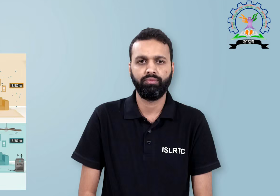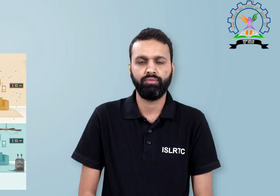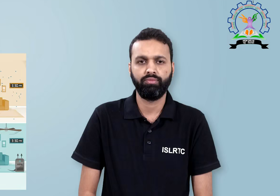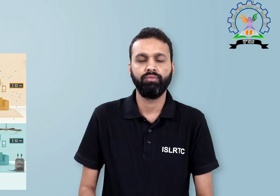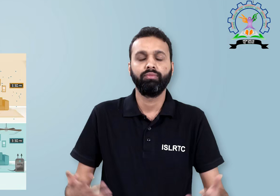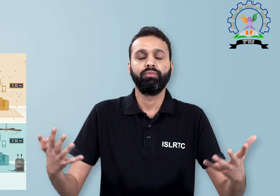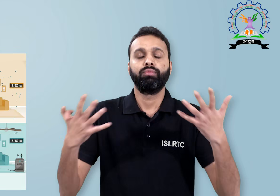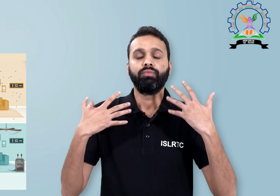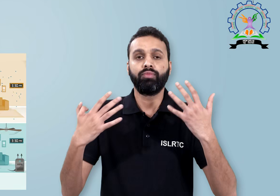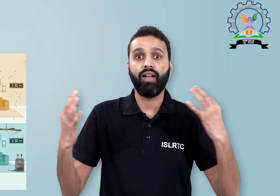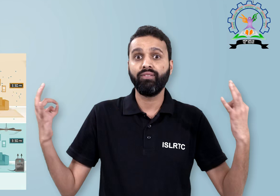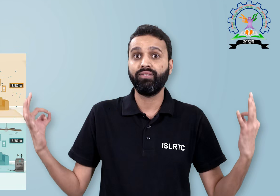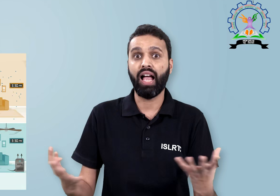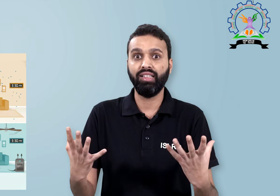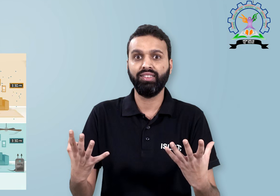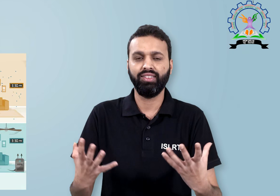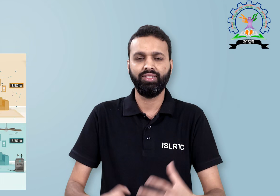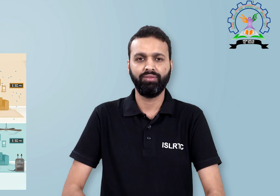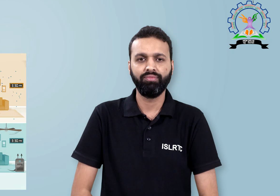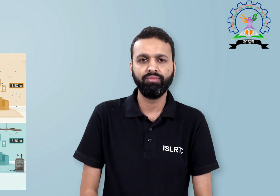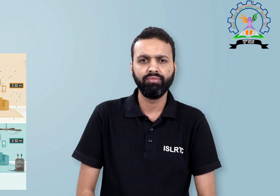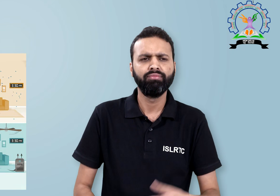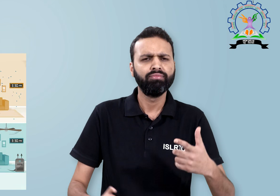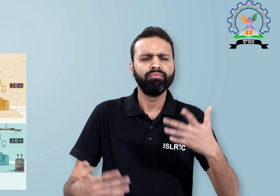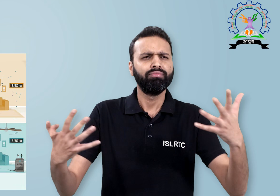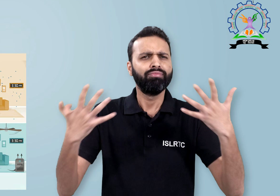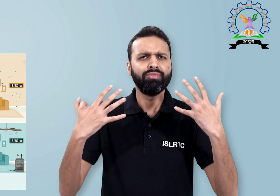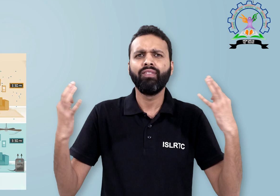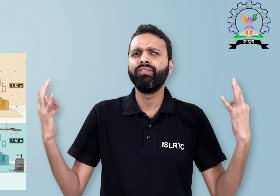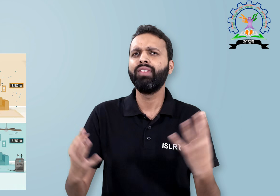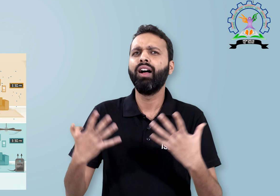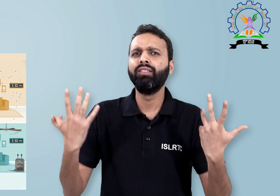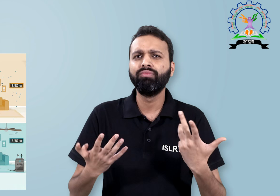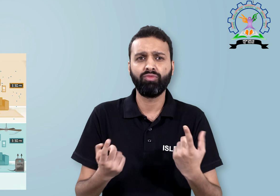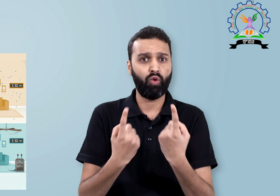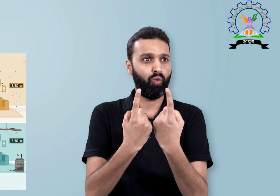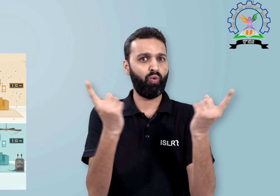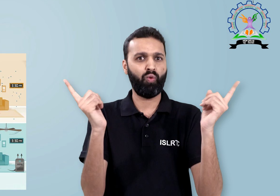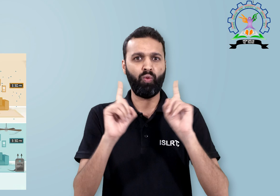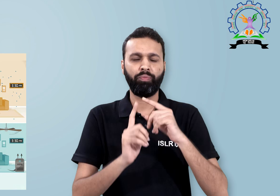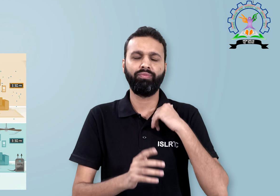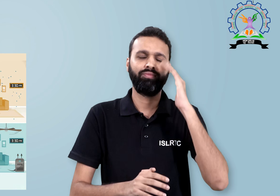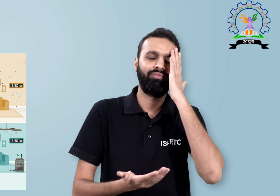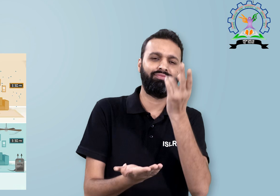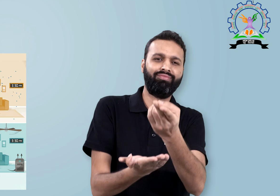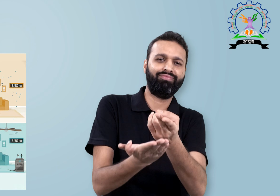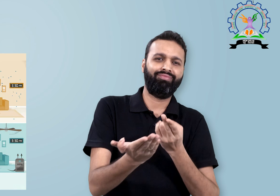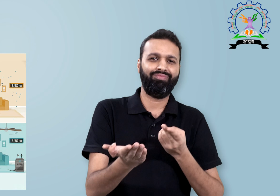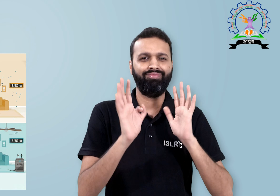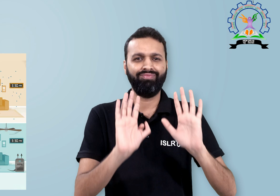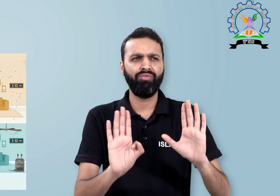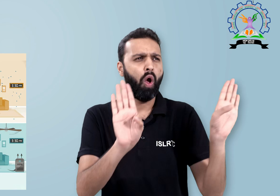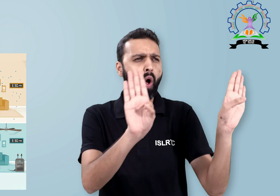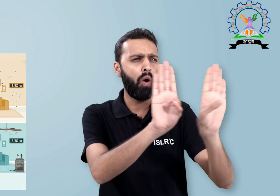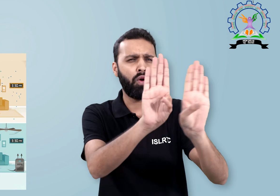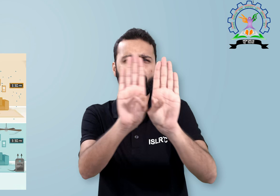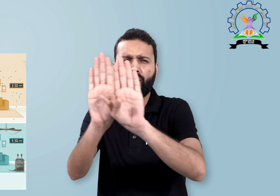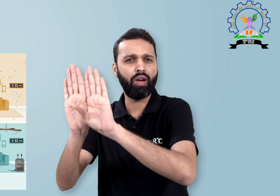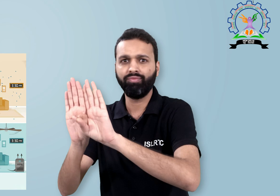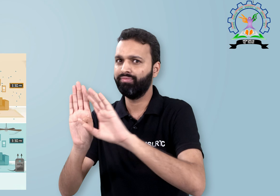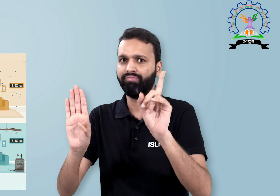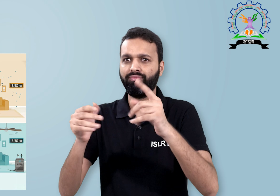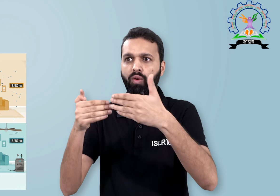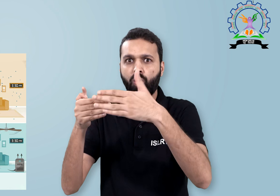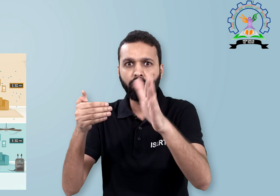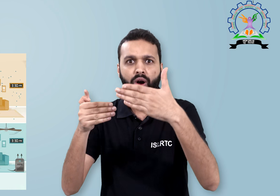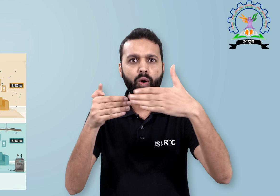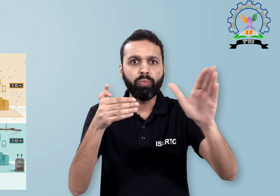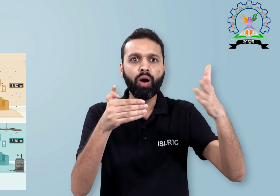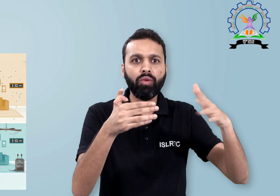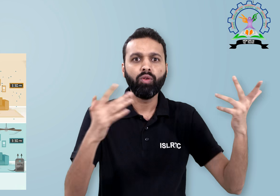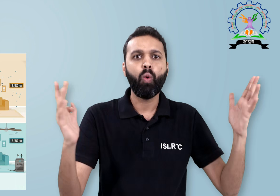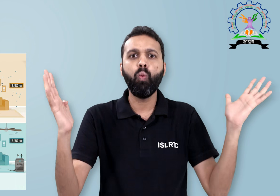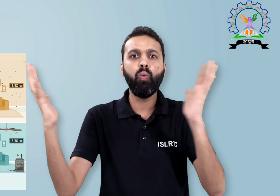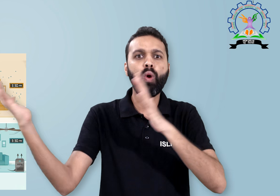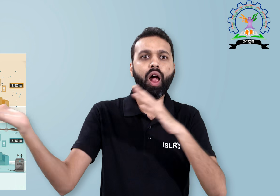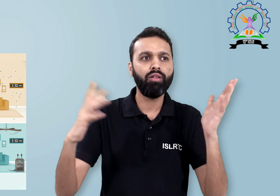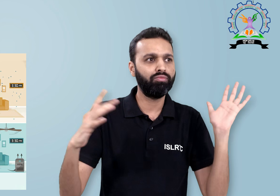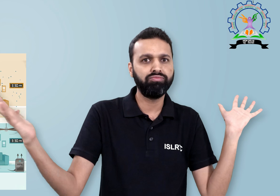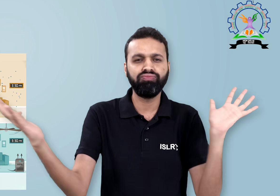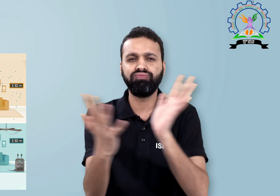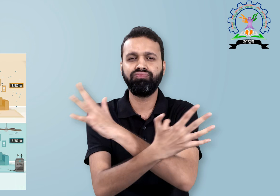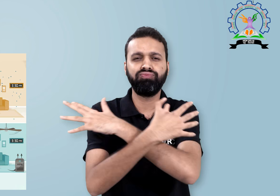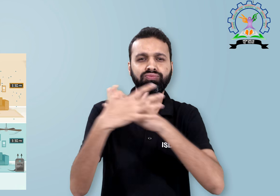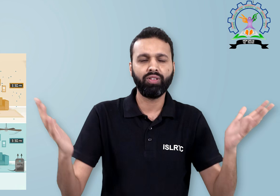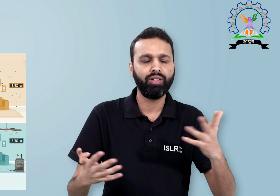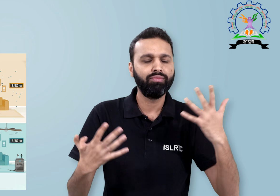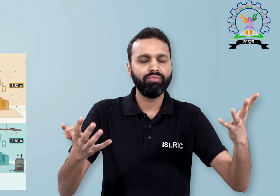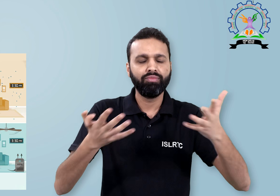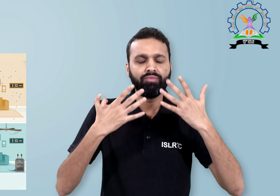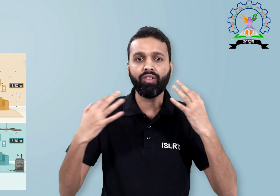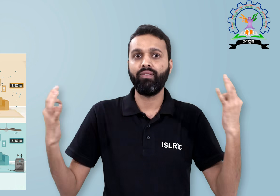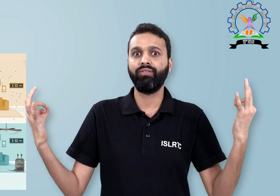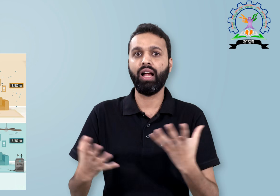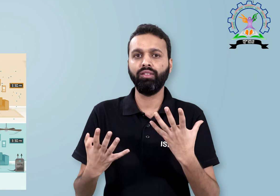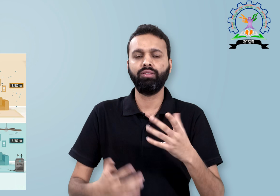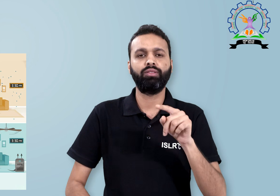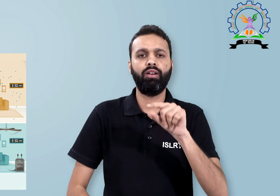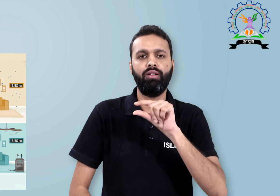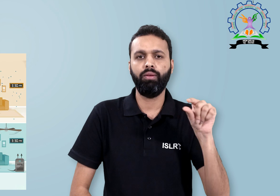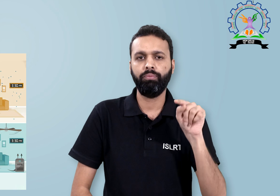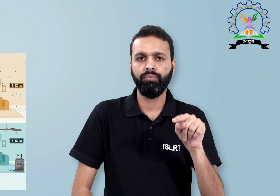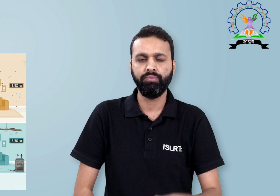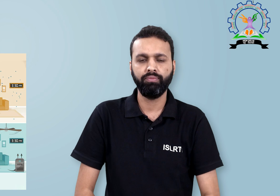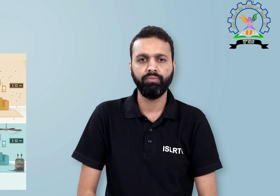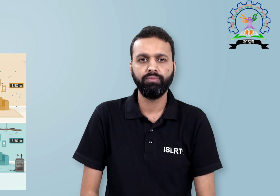Ventilation It is the movement of fresh air around a closed space, or the system that does this.